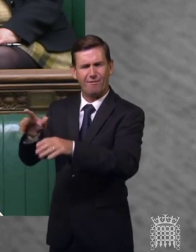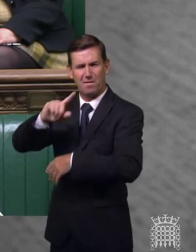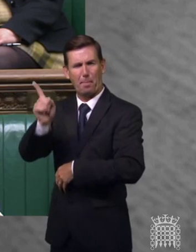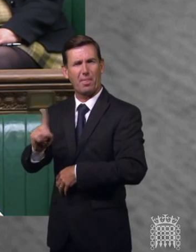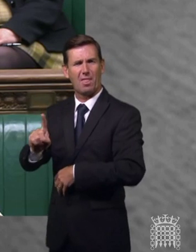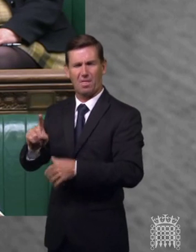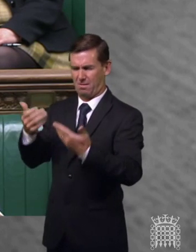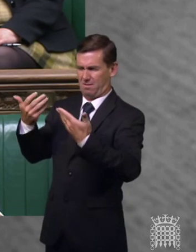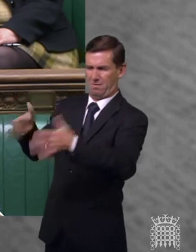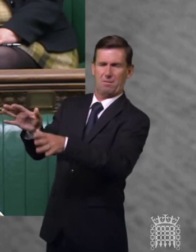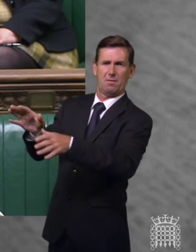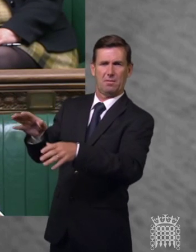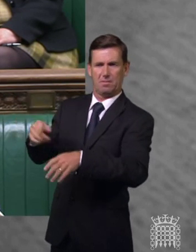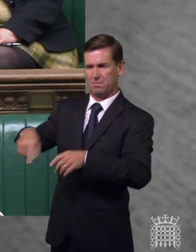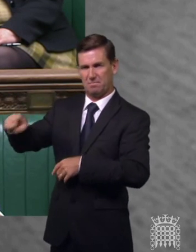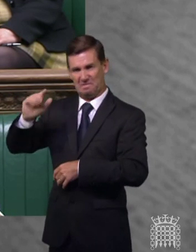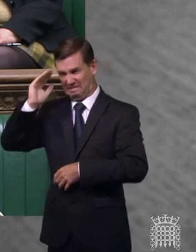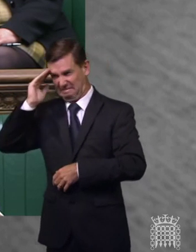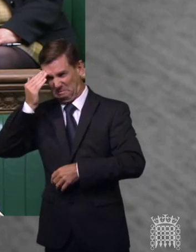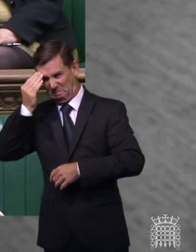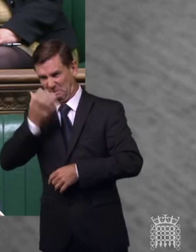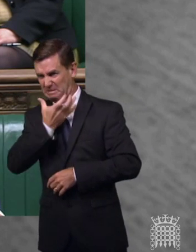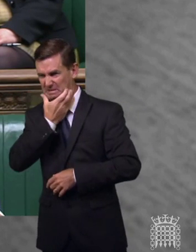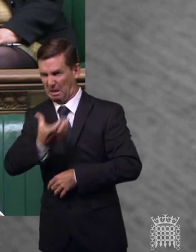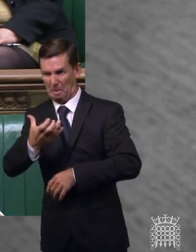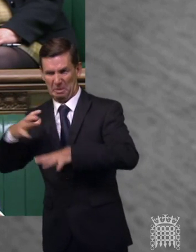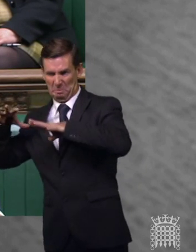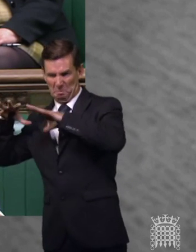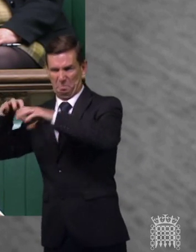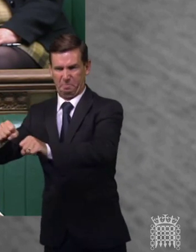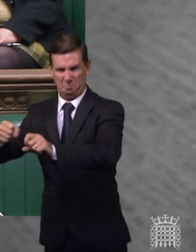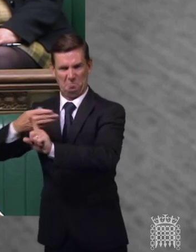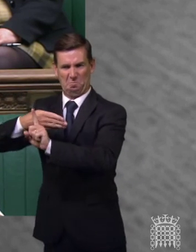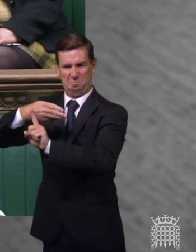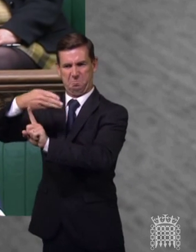What does this surrender to extremism mean for those prepared to face it down?